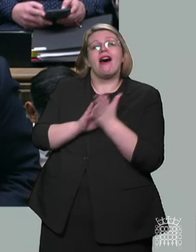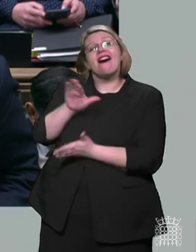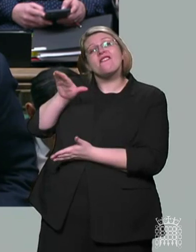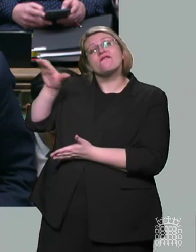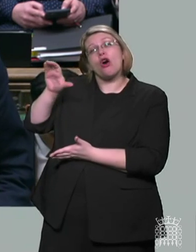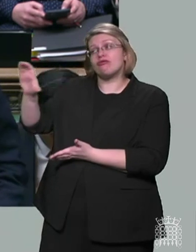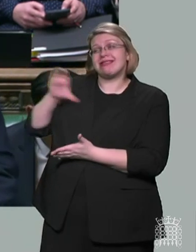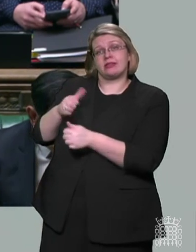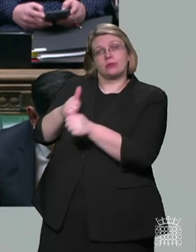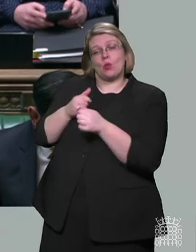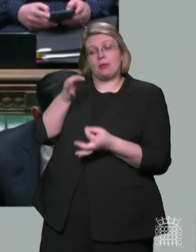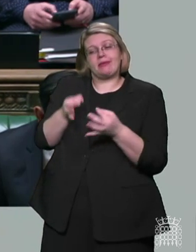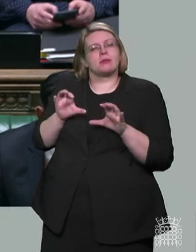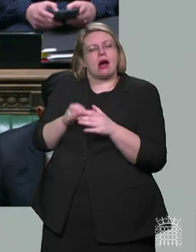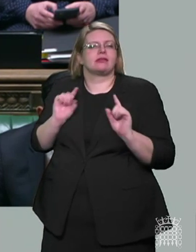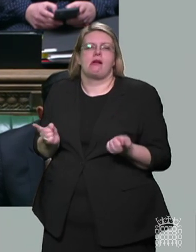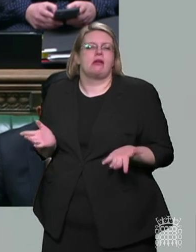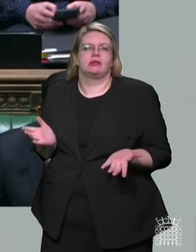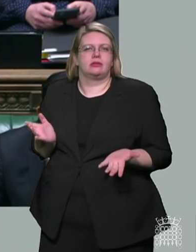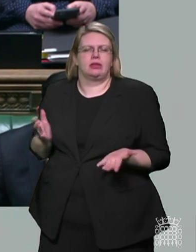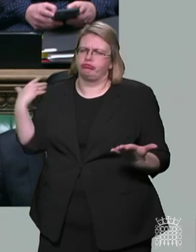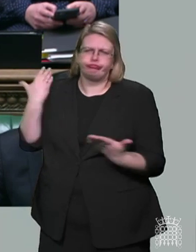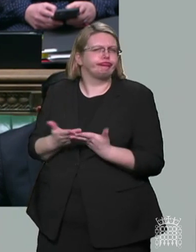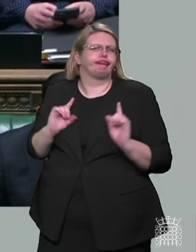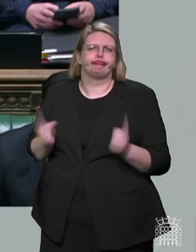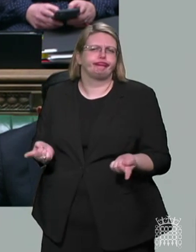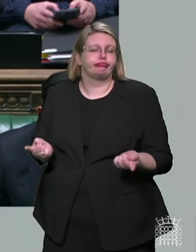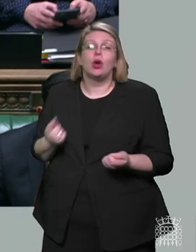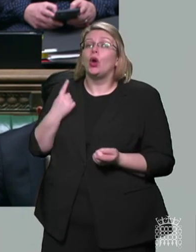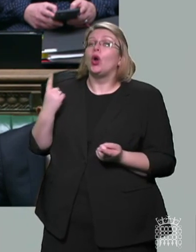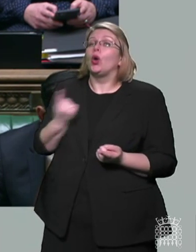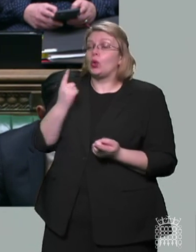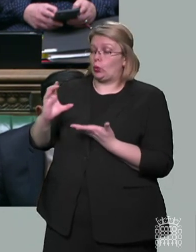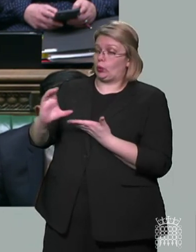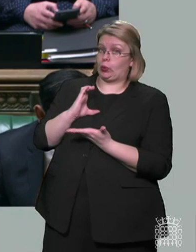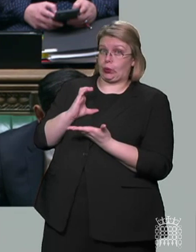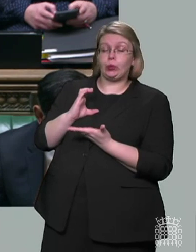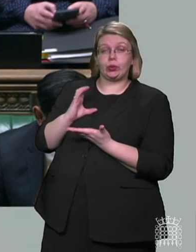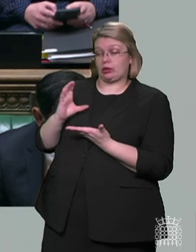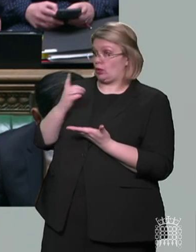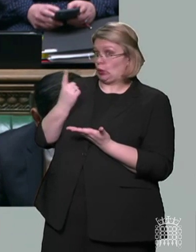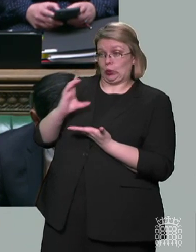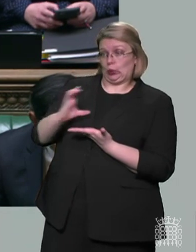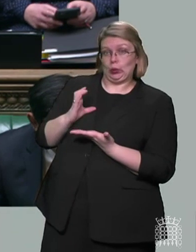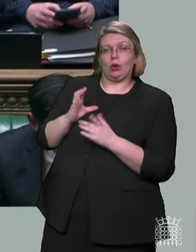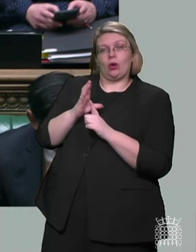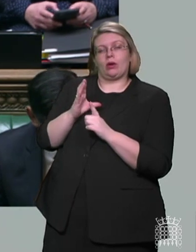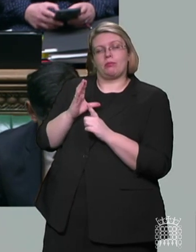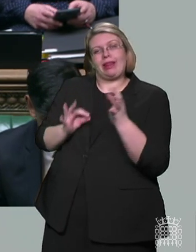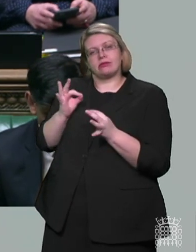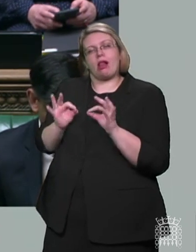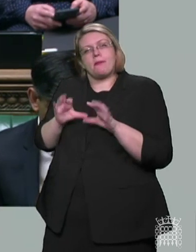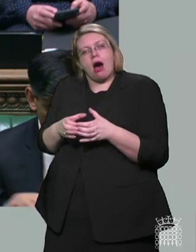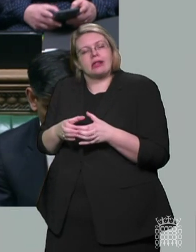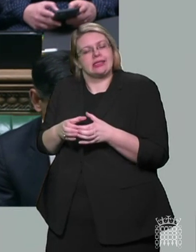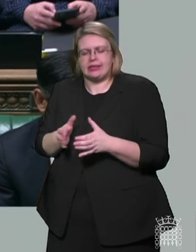We do not accept foreign donations; people have to be on the UK electoral register in order to give to a UK political party.